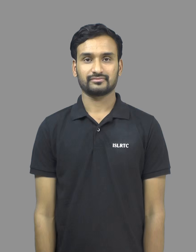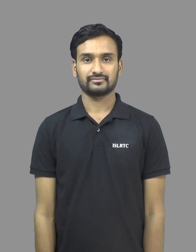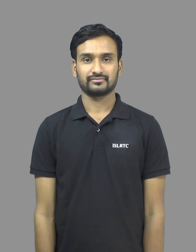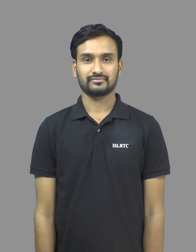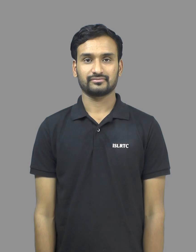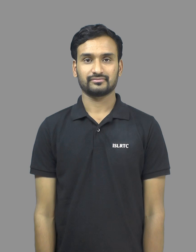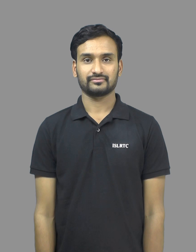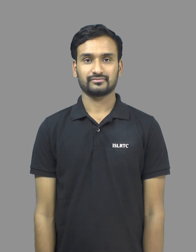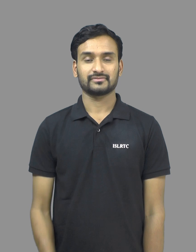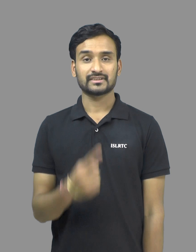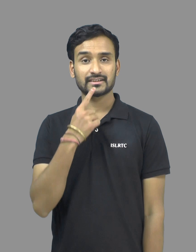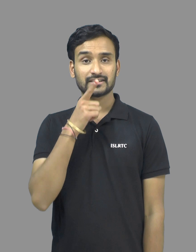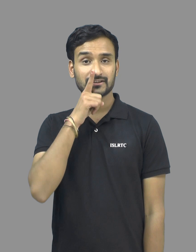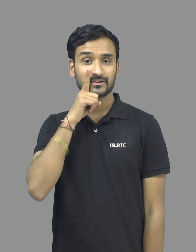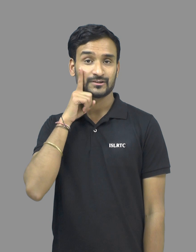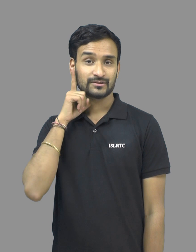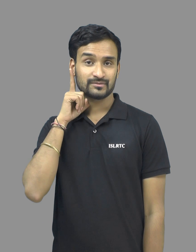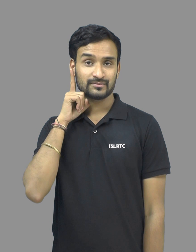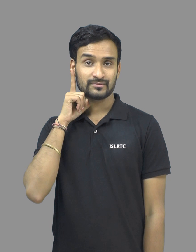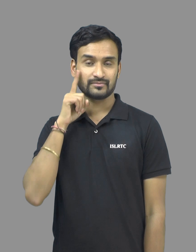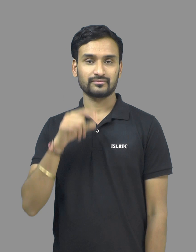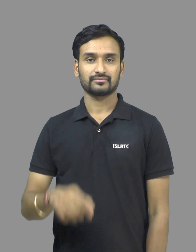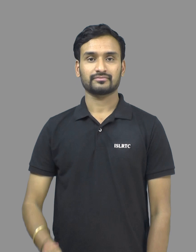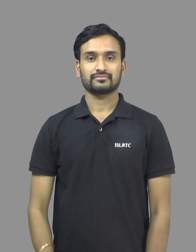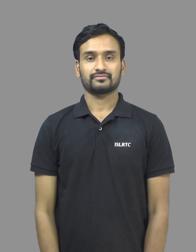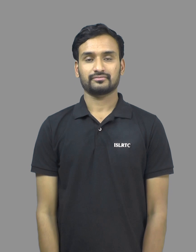Fair